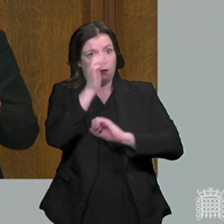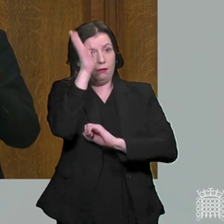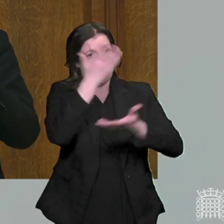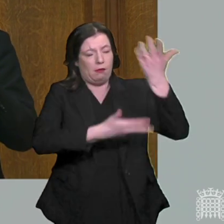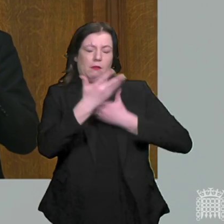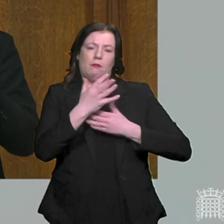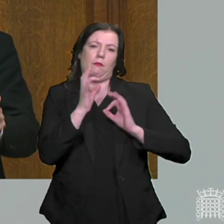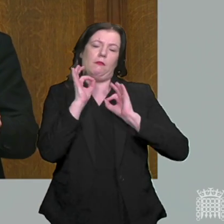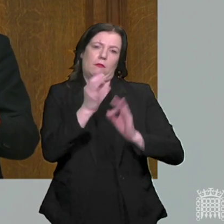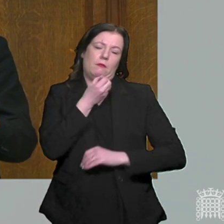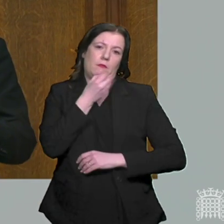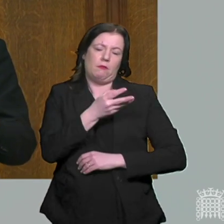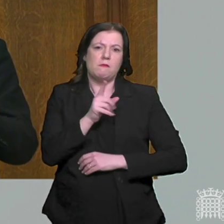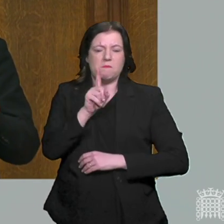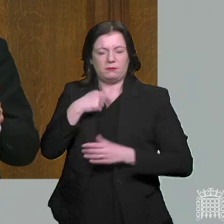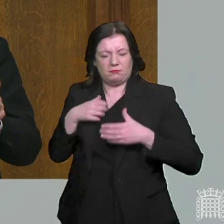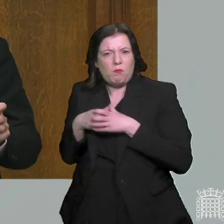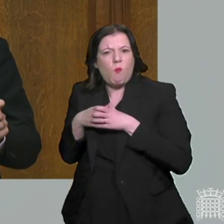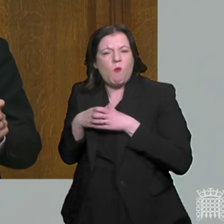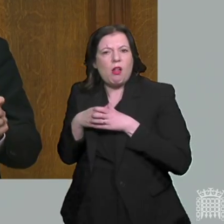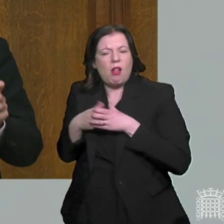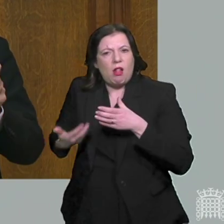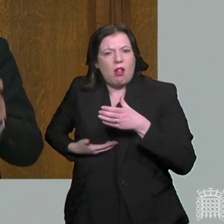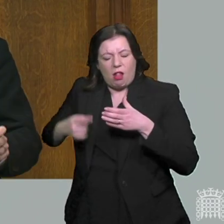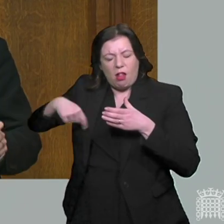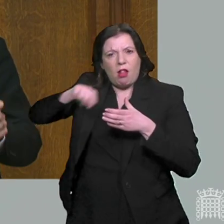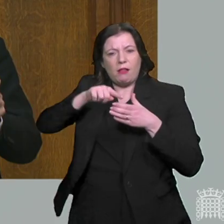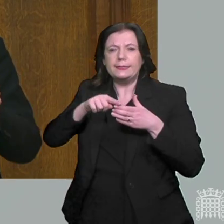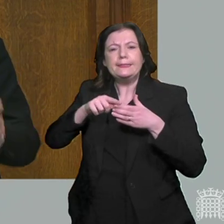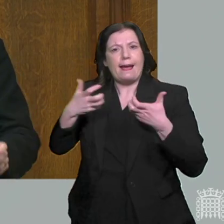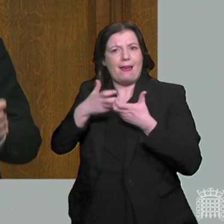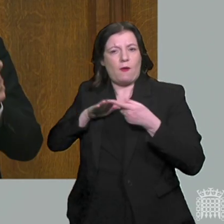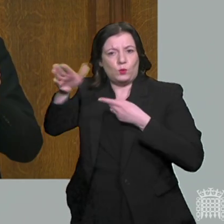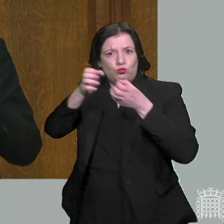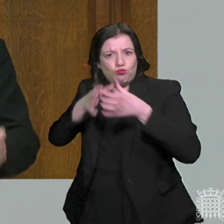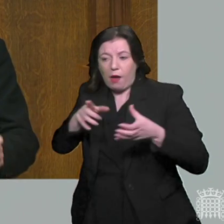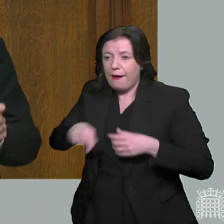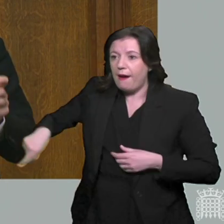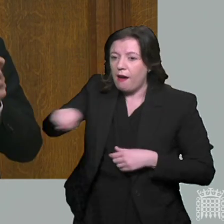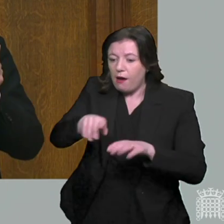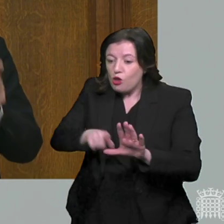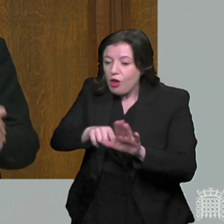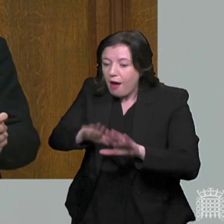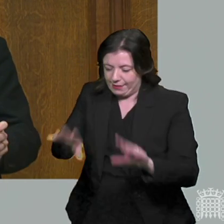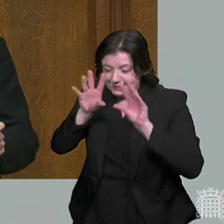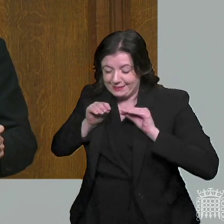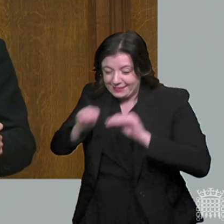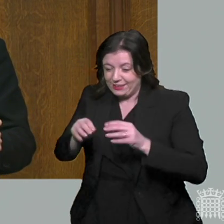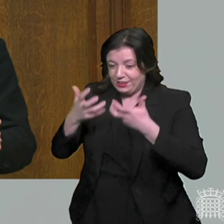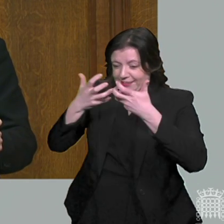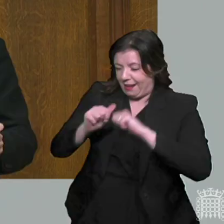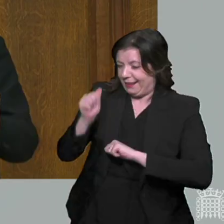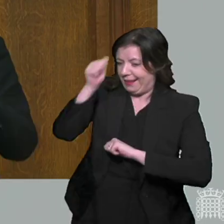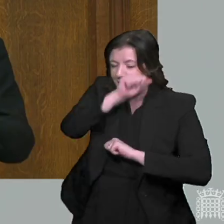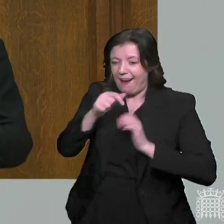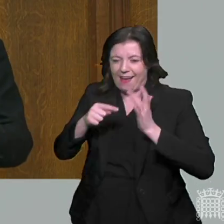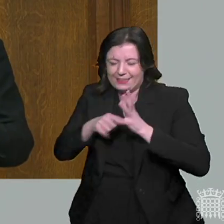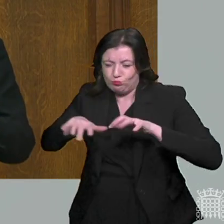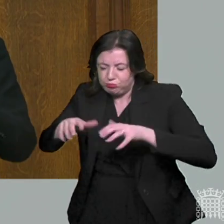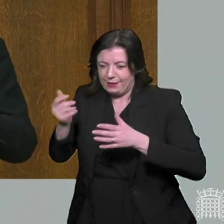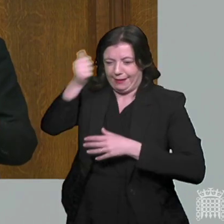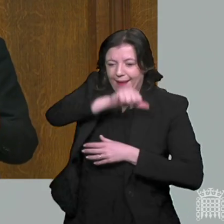However, if we are to grow the sector, we need the next generation of mathematicians, scientists, engineers and computer programmers.